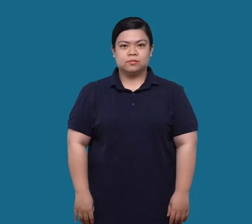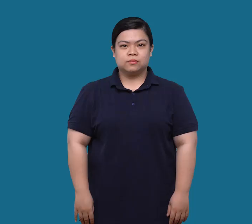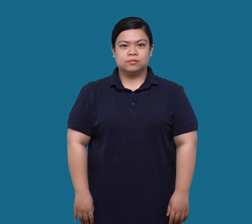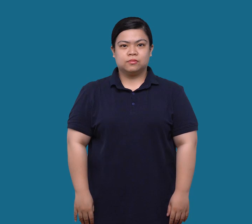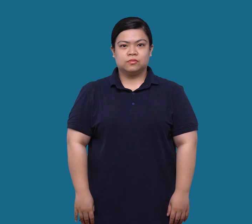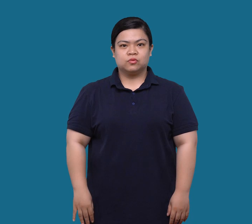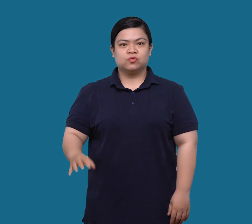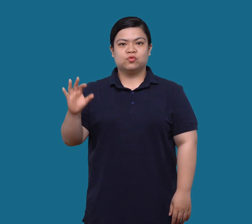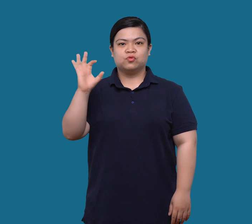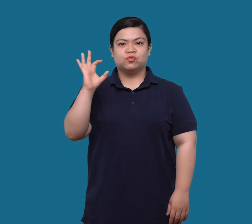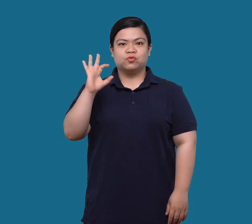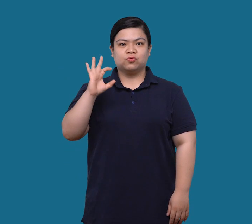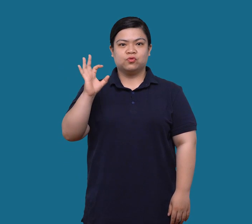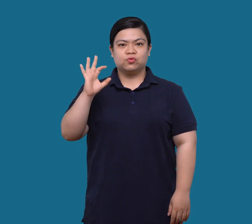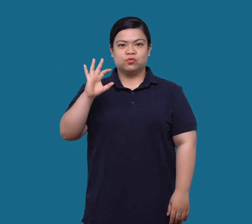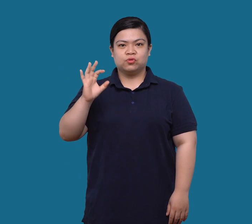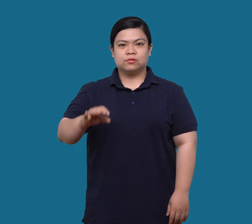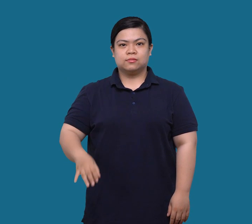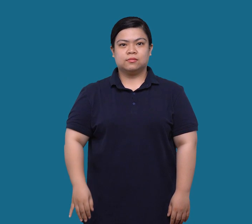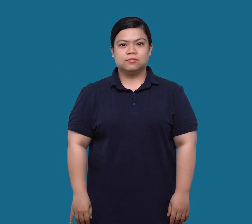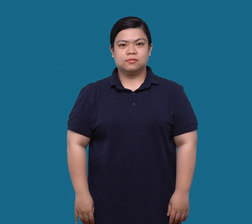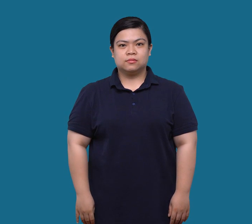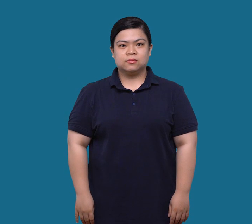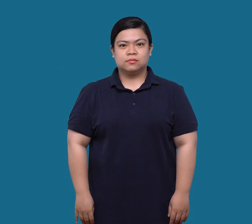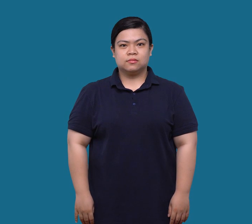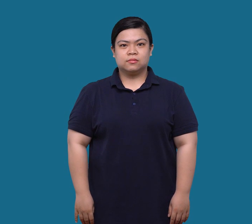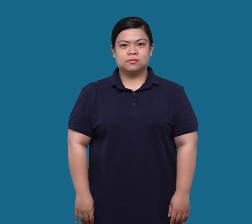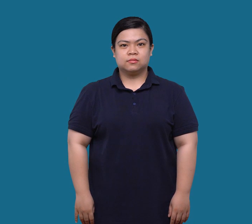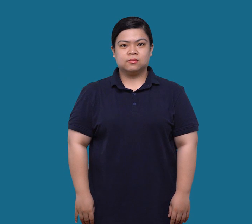đi vệ sinh